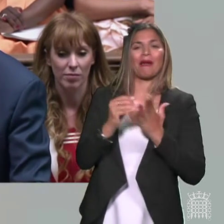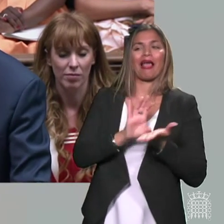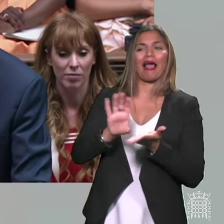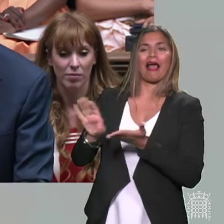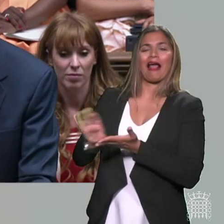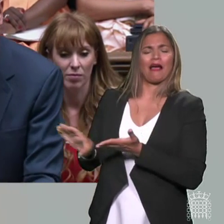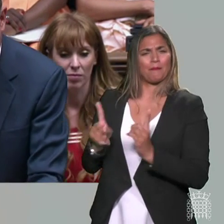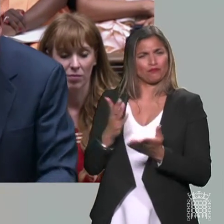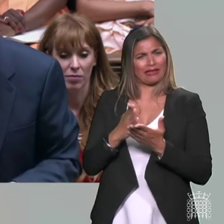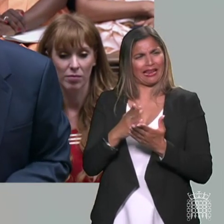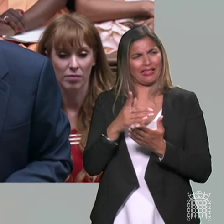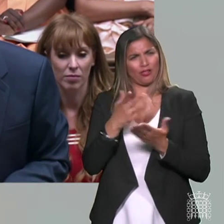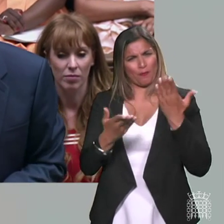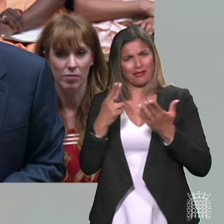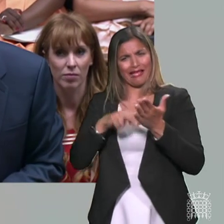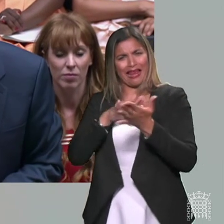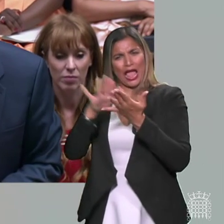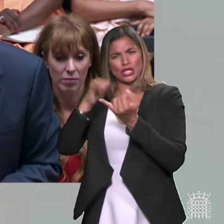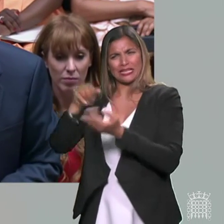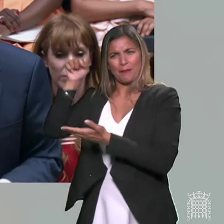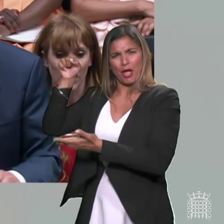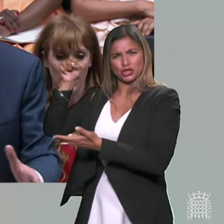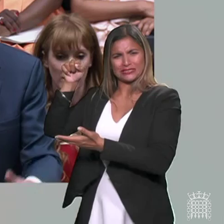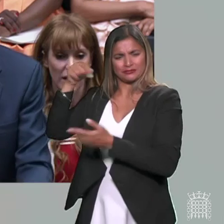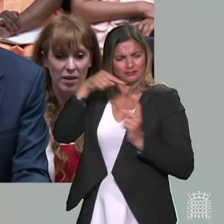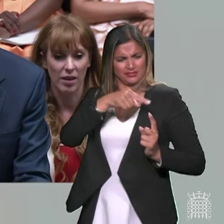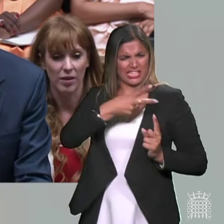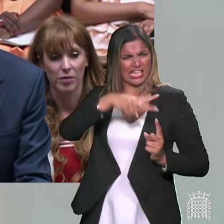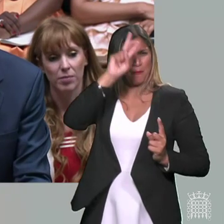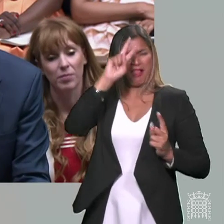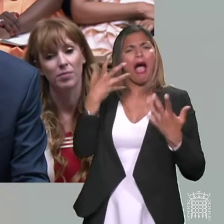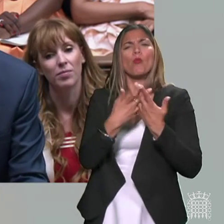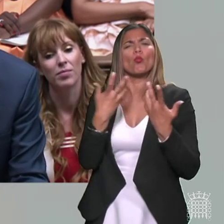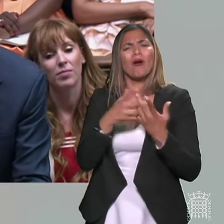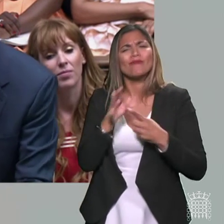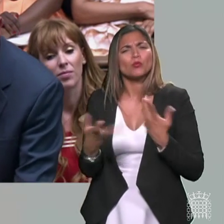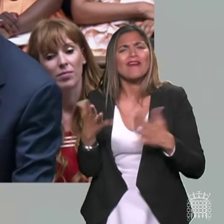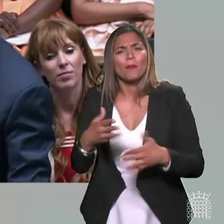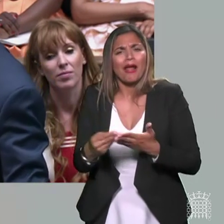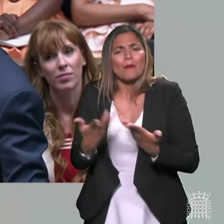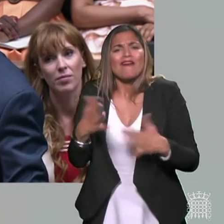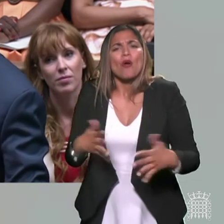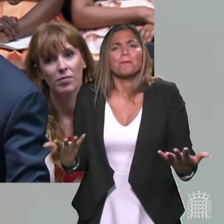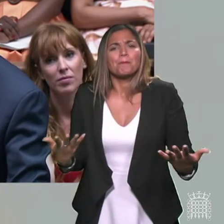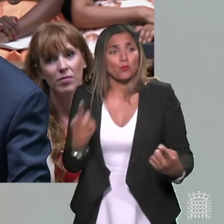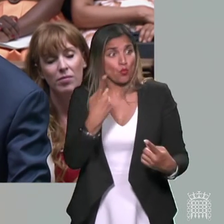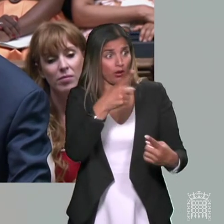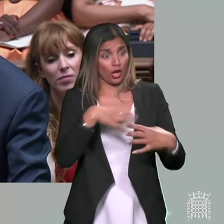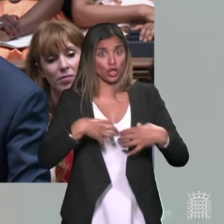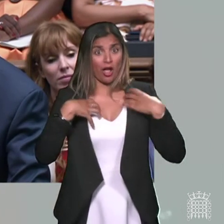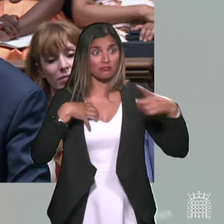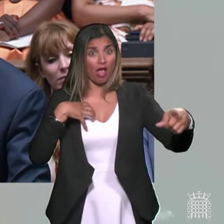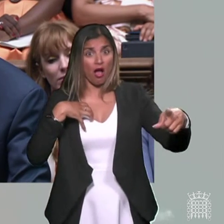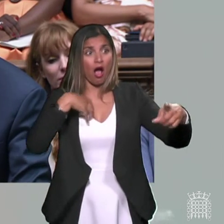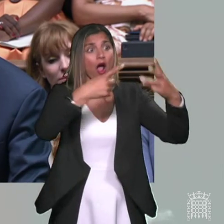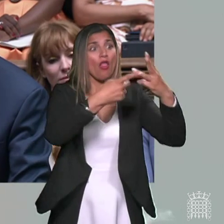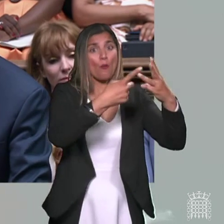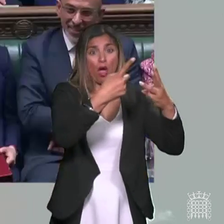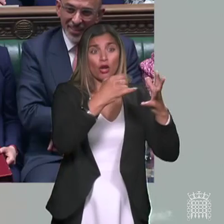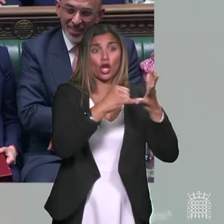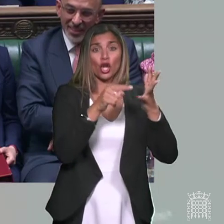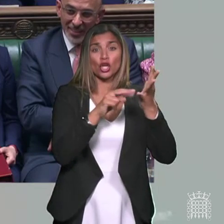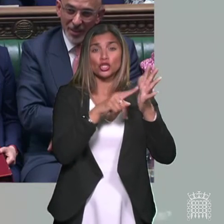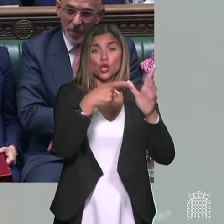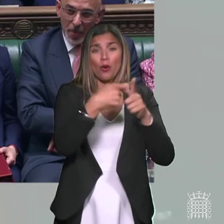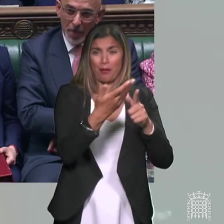Sadly, they have not found time to explain how they are paying for it, even though one of them is the Chancellor and another was Chancellor until a week ago.